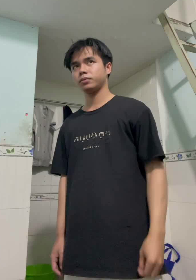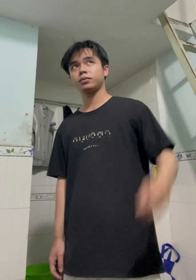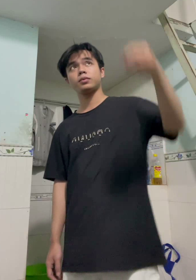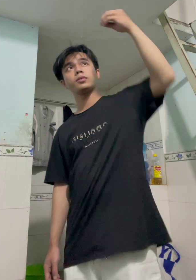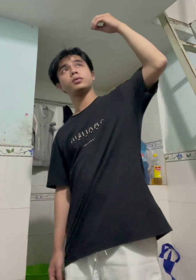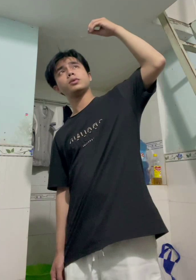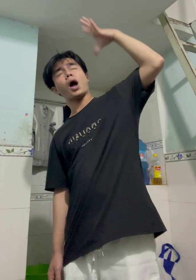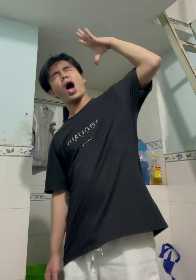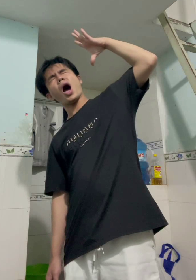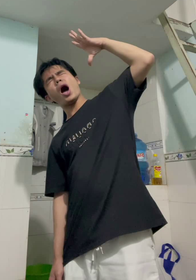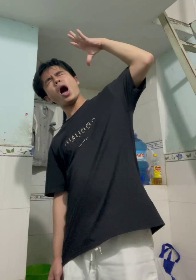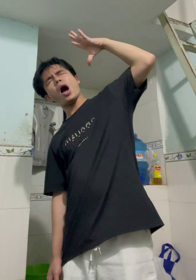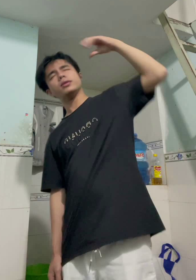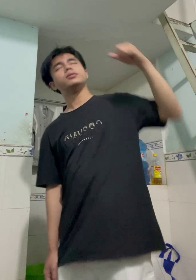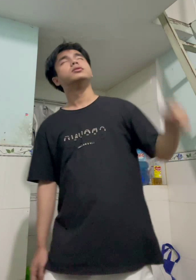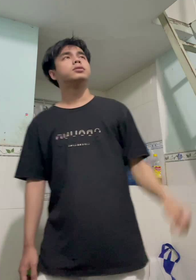troi nang